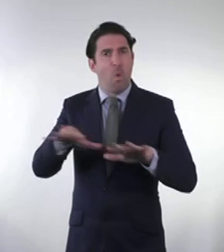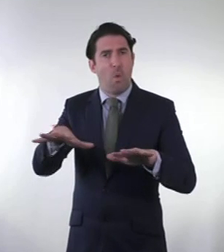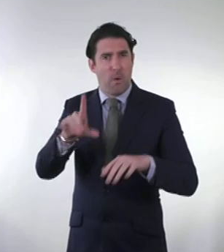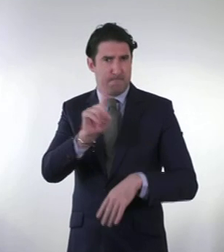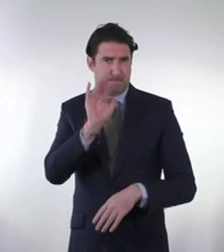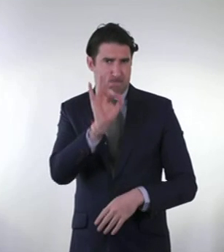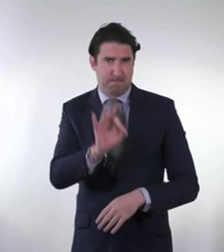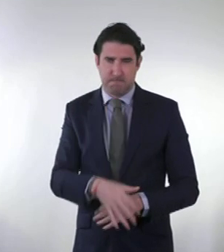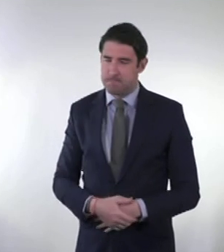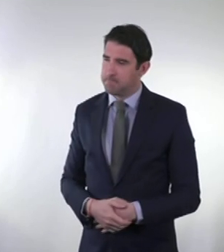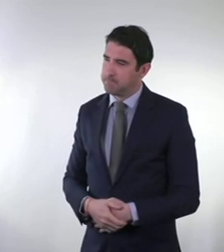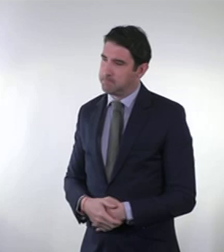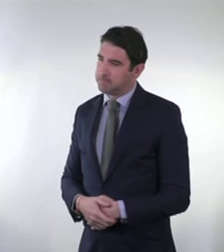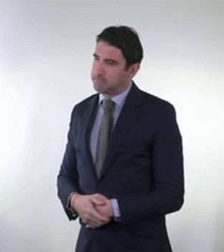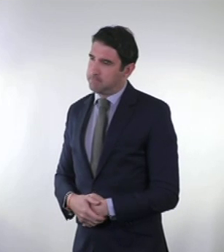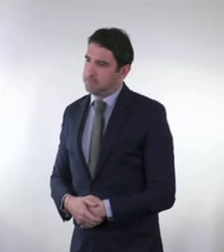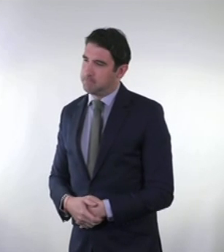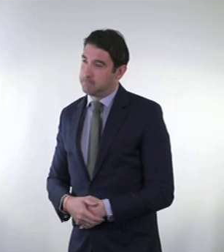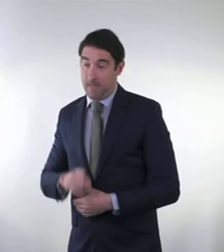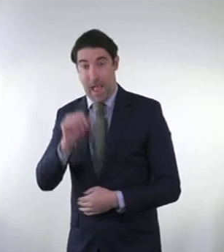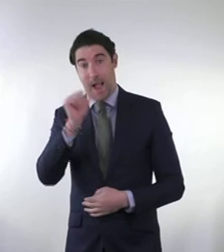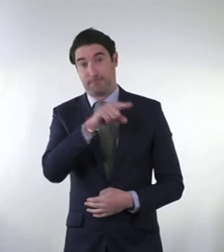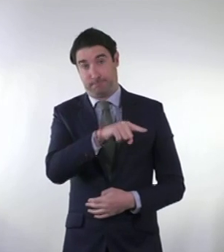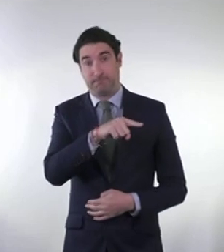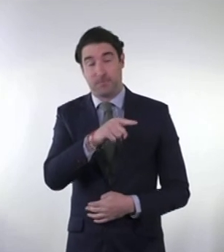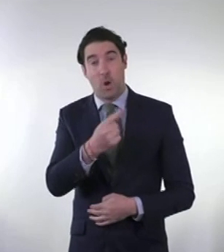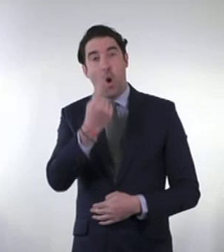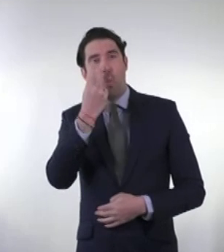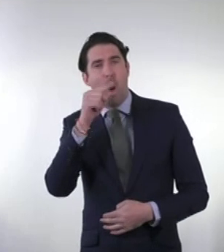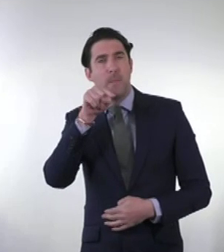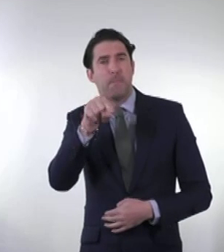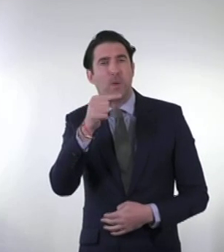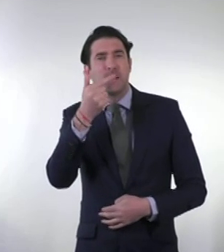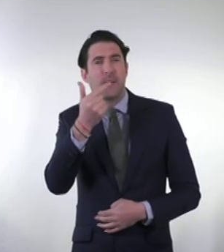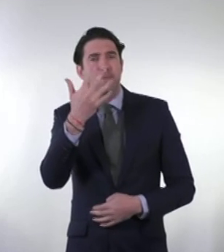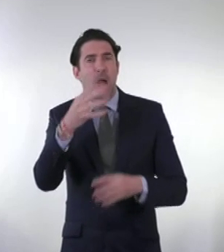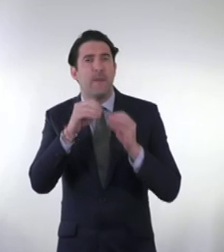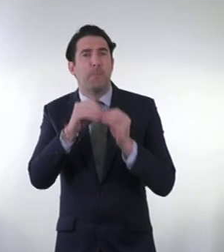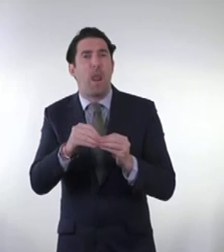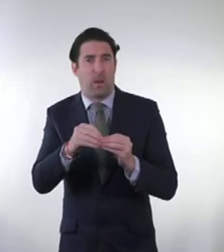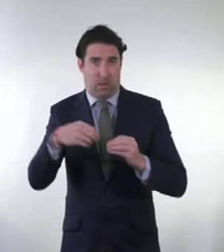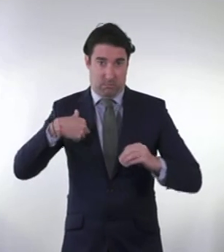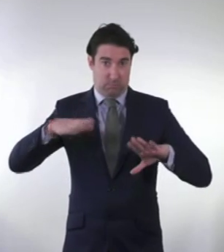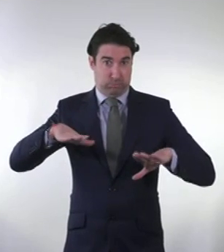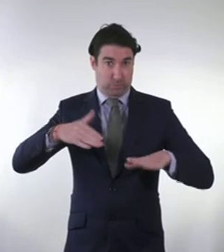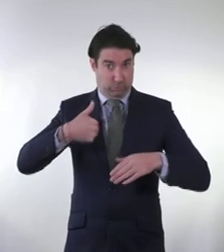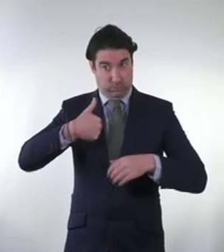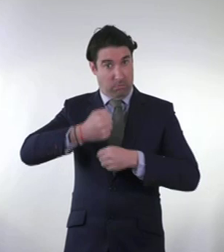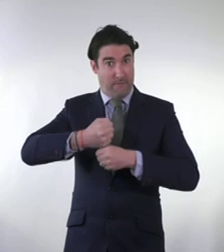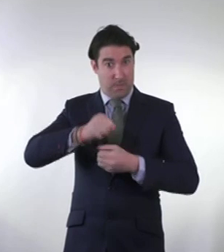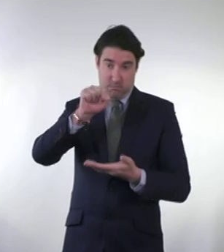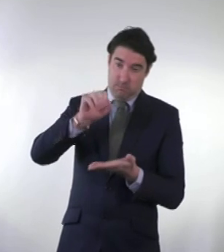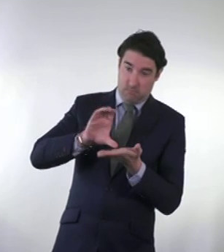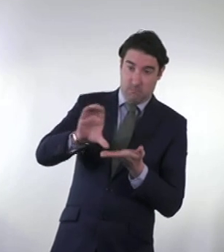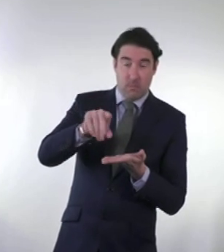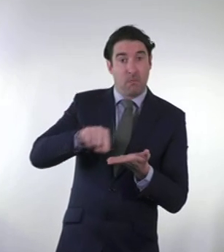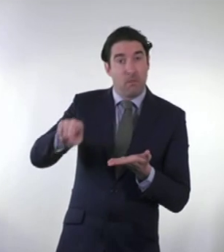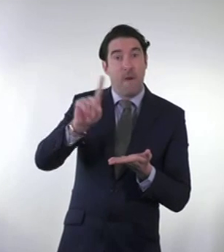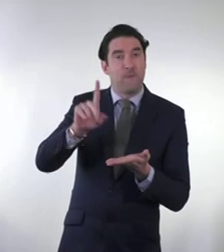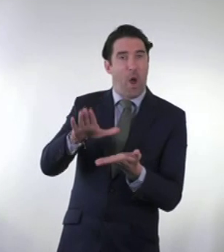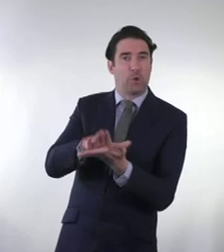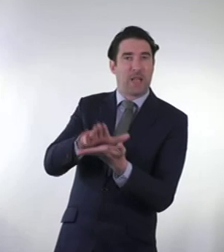The £1.57 billion culture recovery fund is clearly intended to support the organisations and freelancers he mentions.